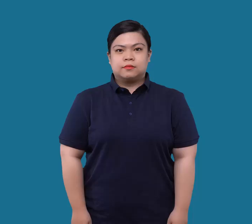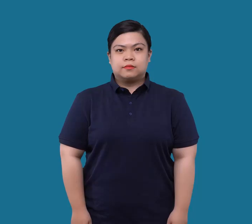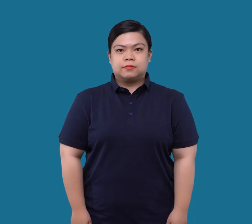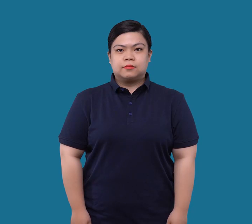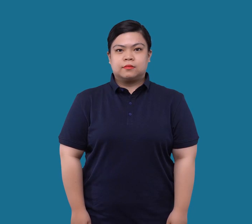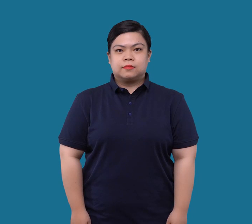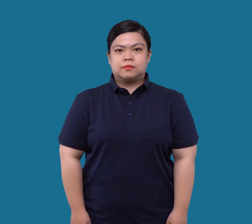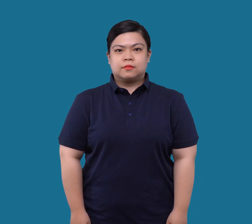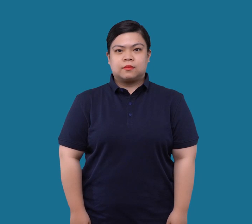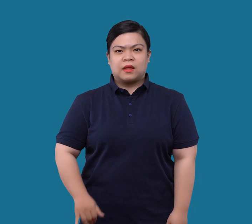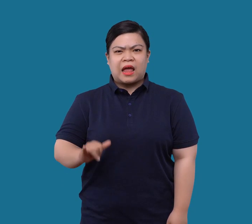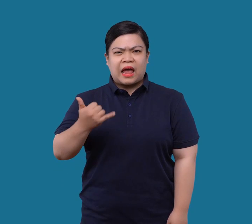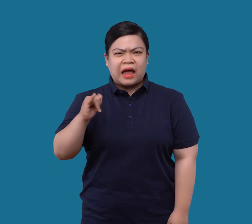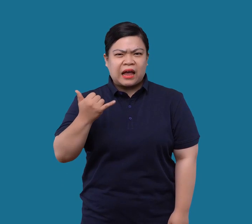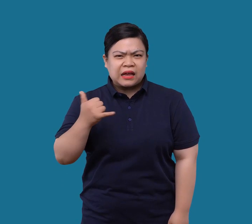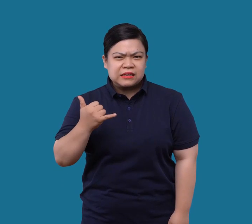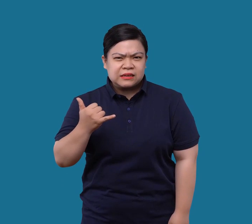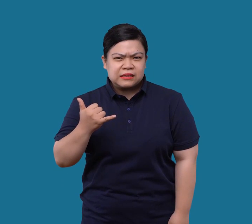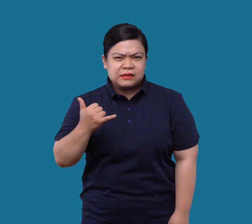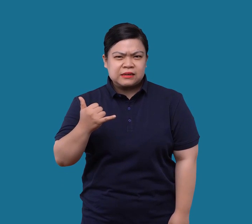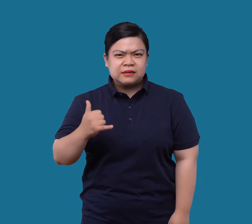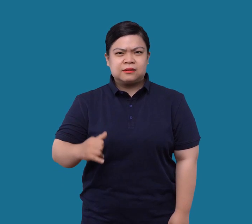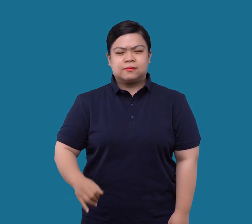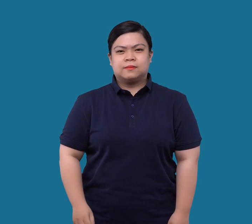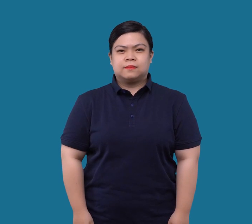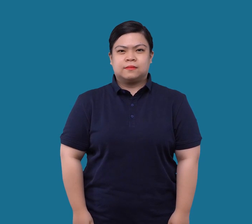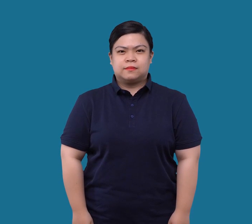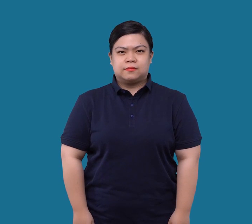ai